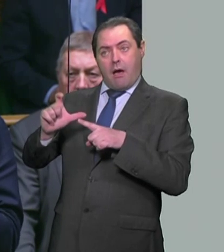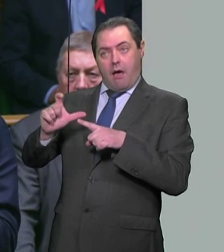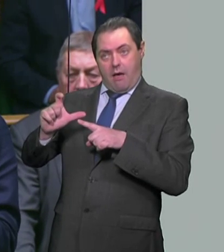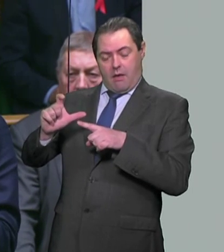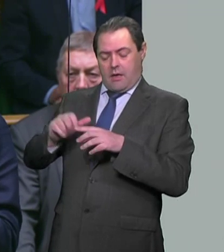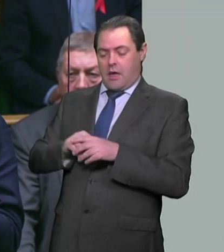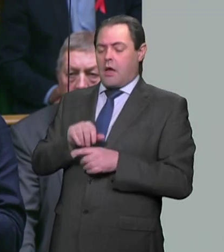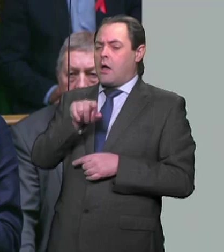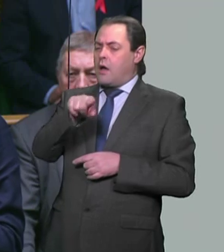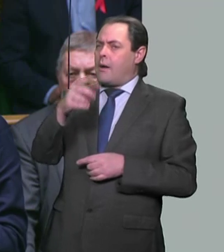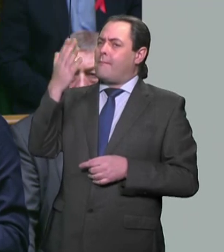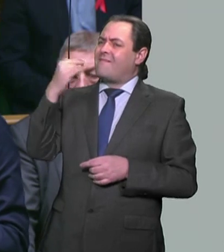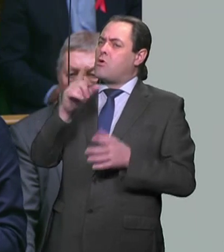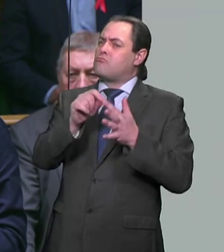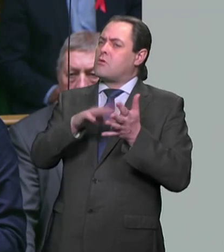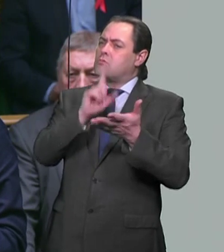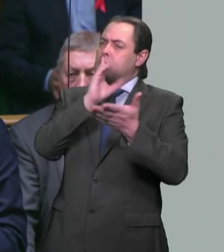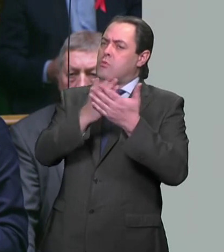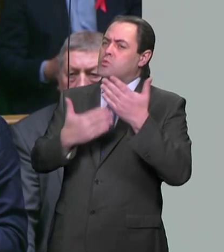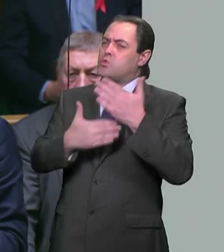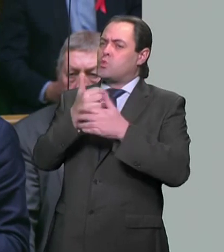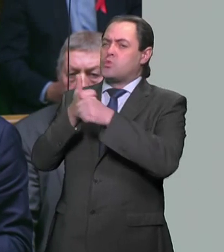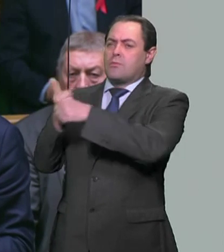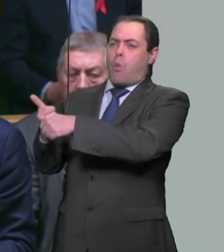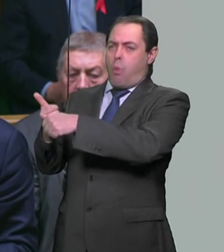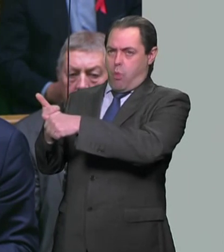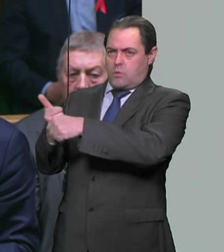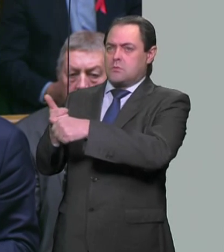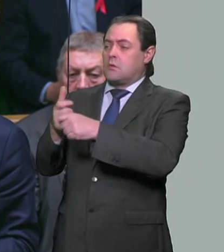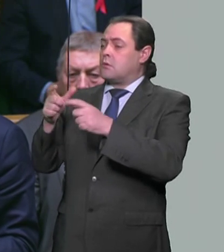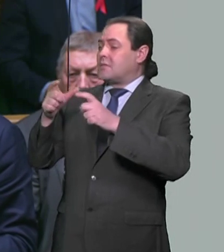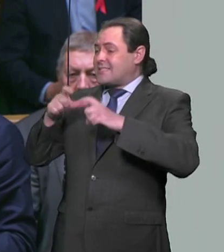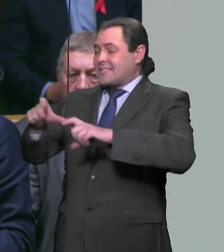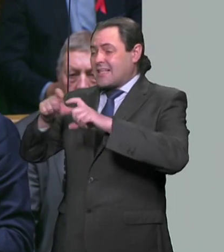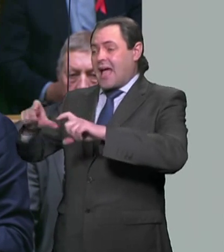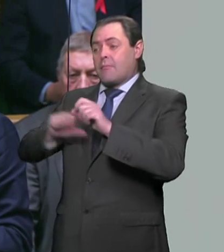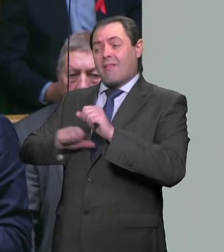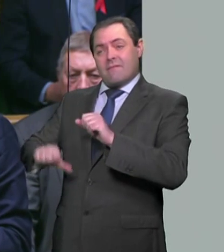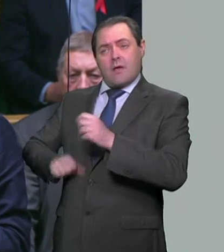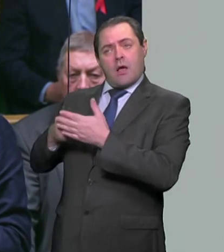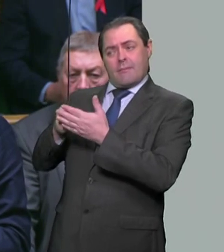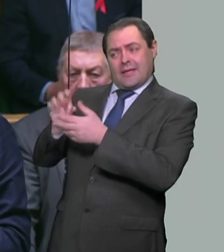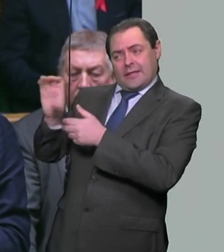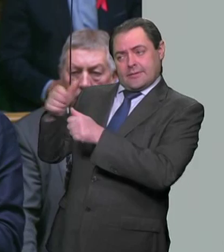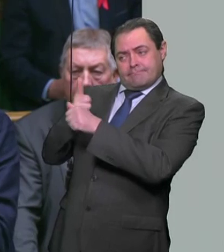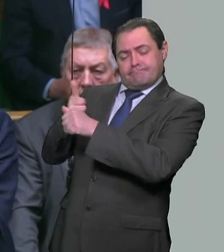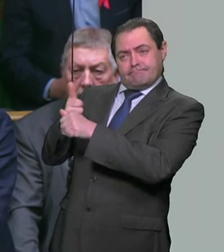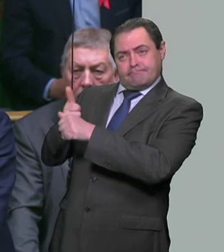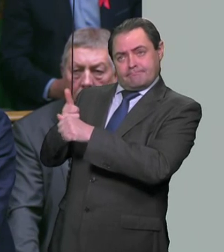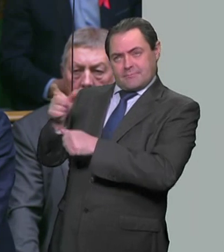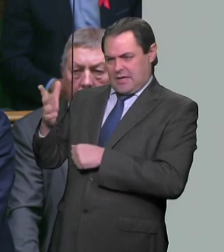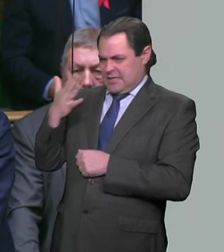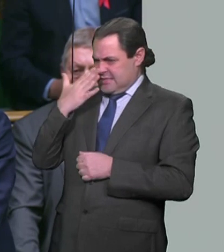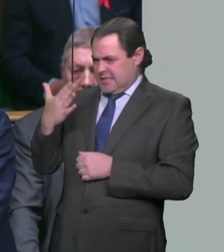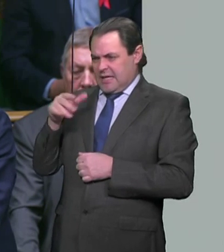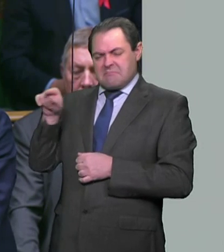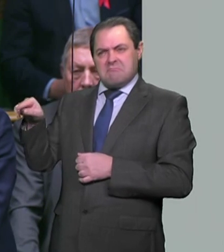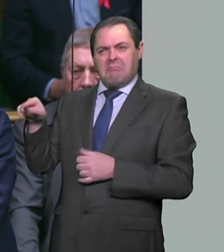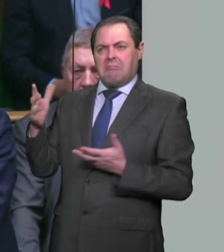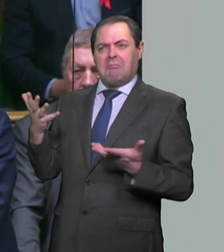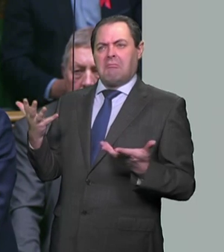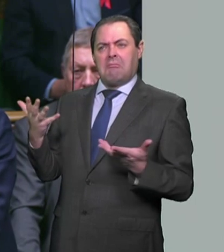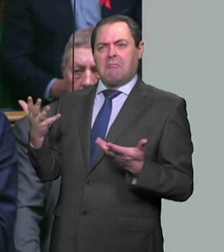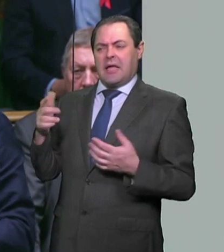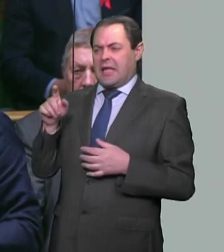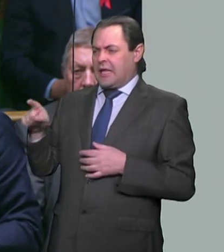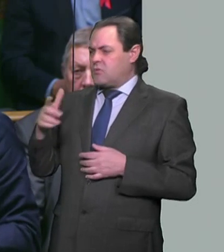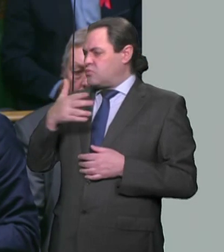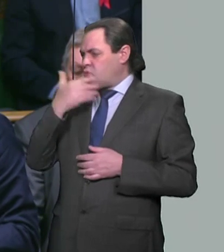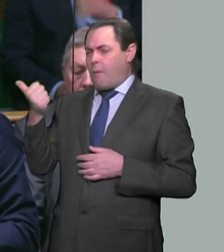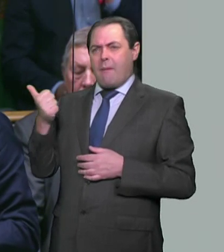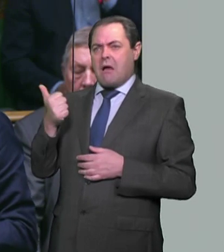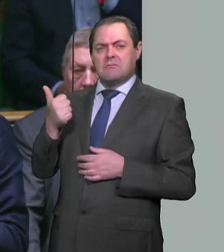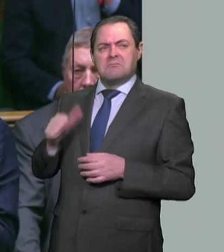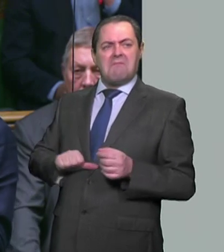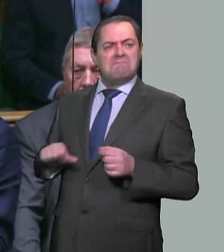The Prime Minister promised a new support system, rewarding more sustainable farming, but in the meantime he seems prepared to see many British farms go bankrupt.